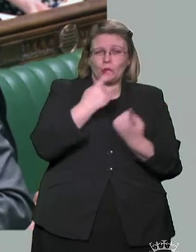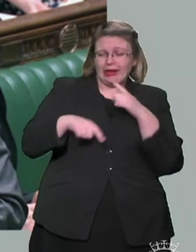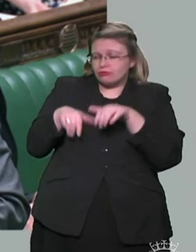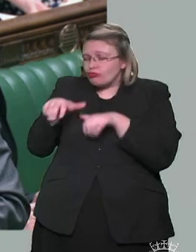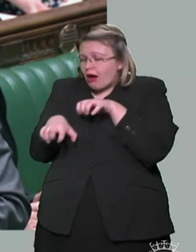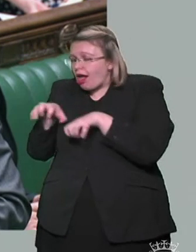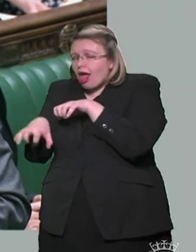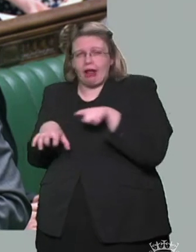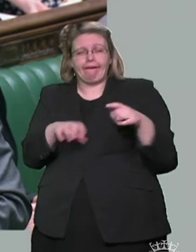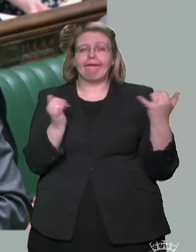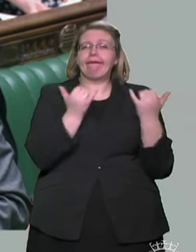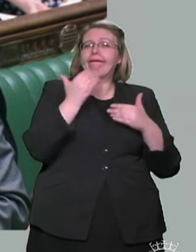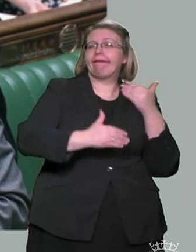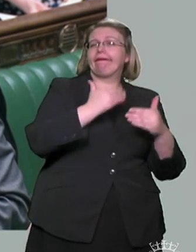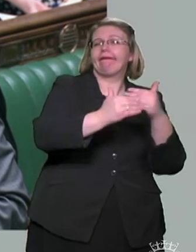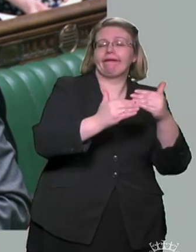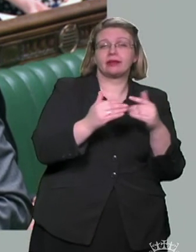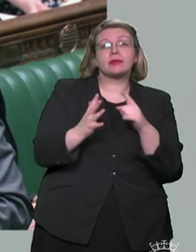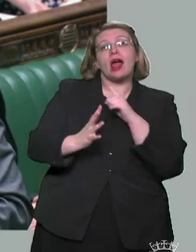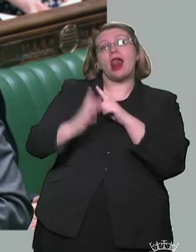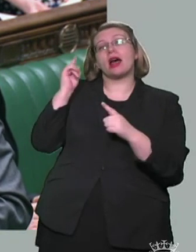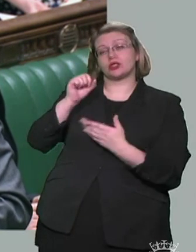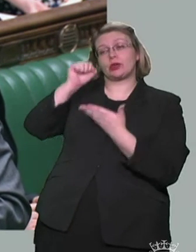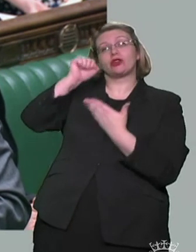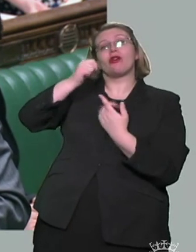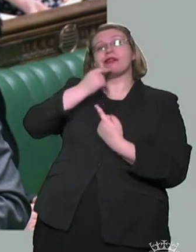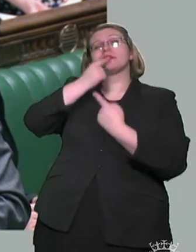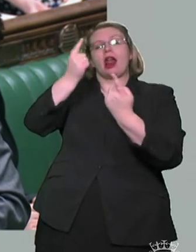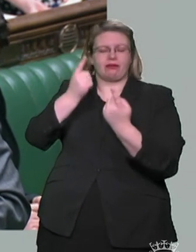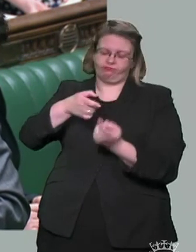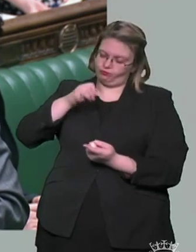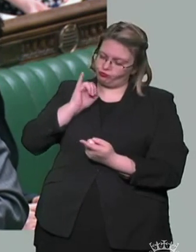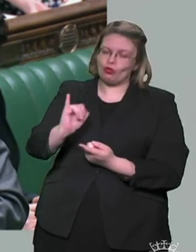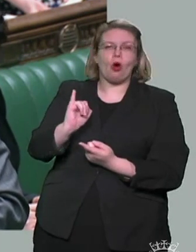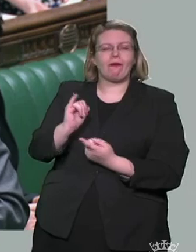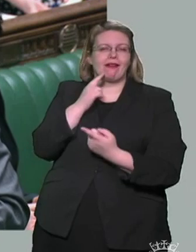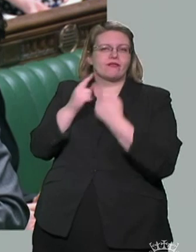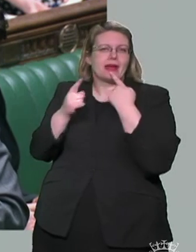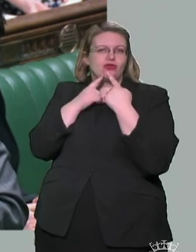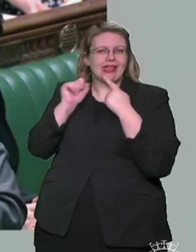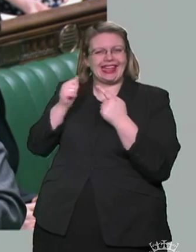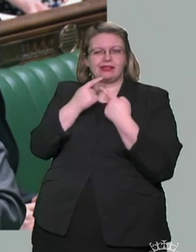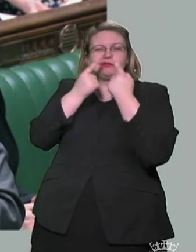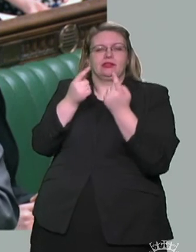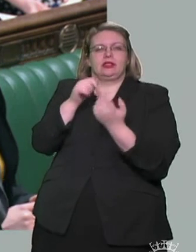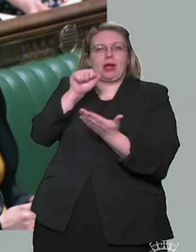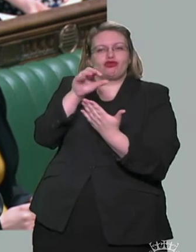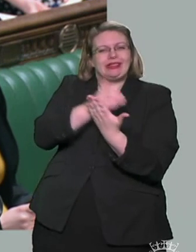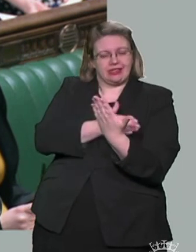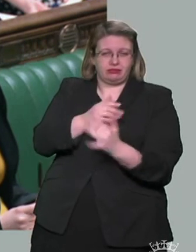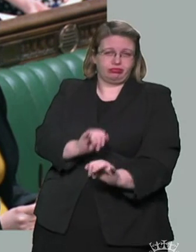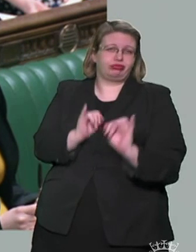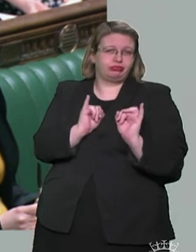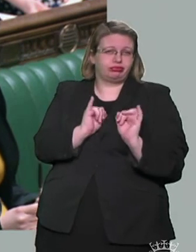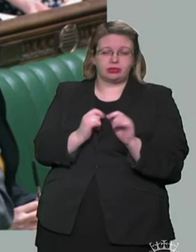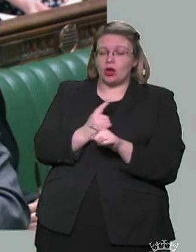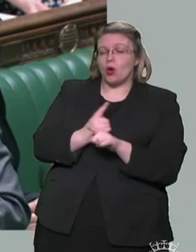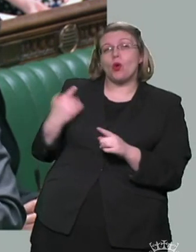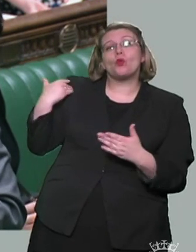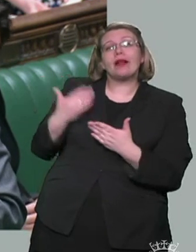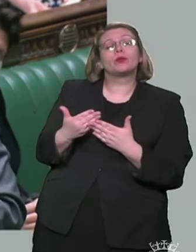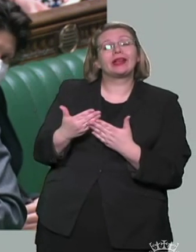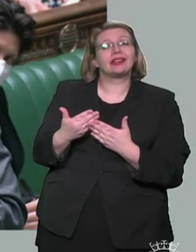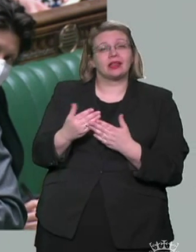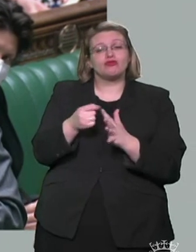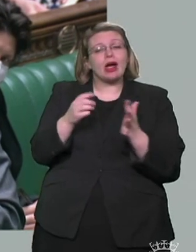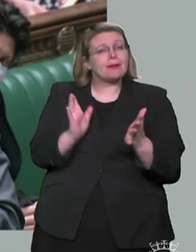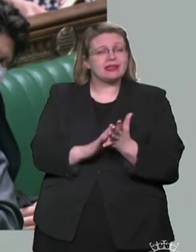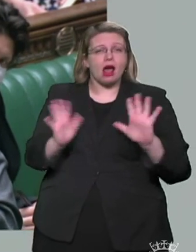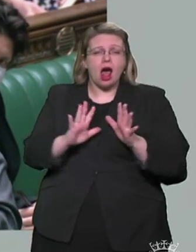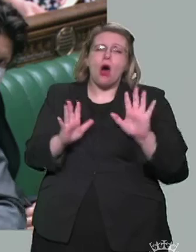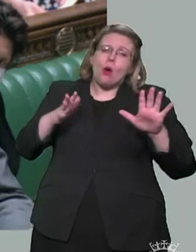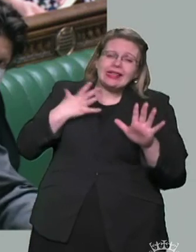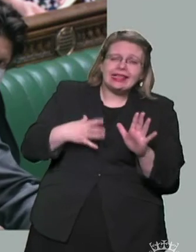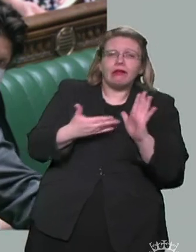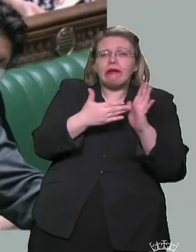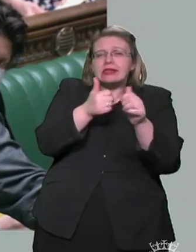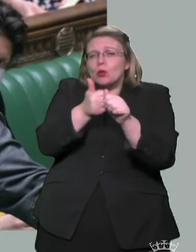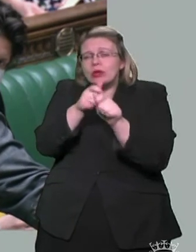Last week the Chancellor got it badly, badly wrong with the spring statement, and ever since the Prime Minister has been busy briefing against him, saying that more needs to be done.